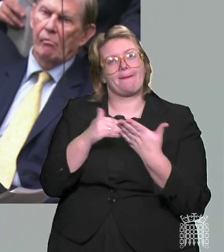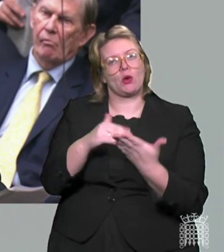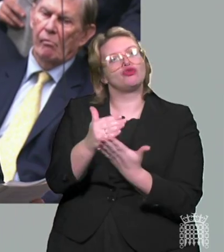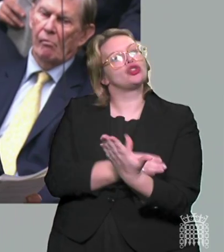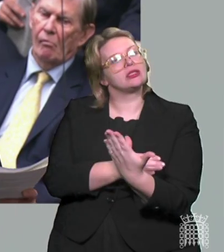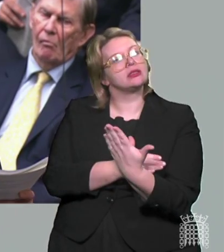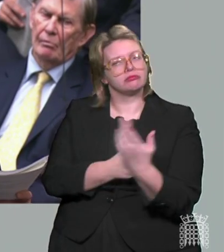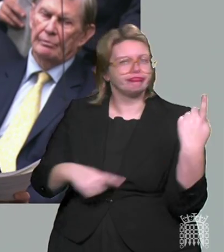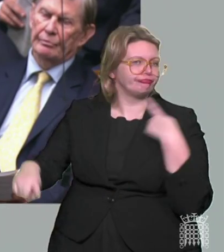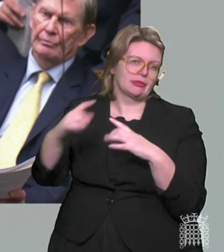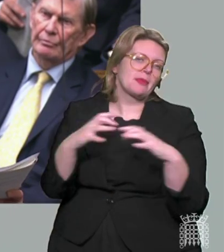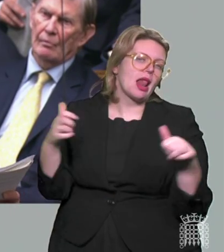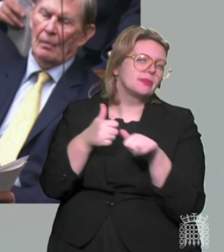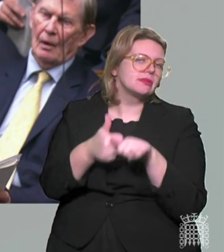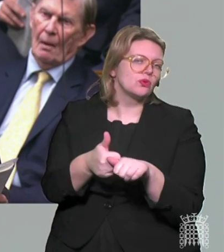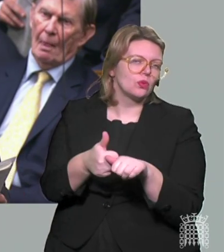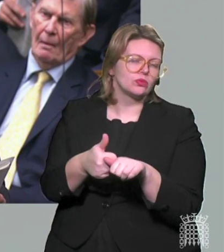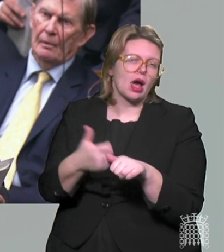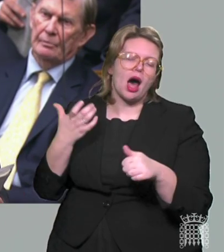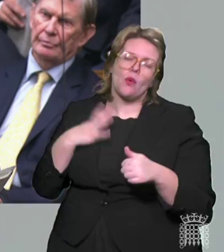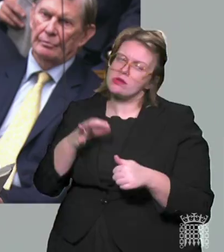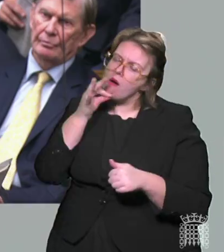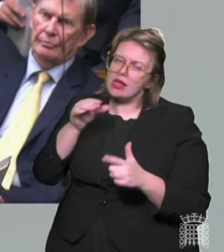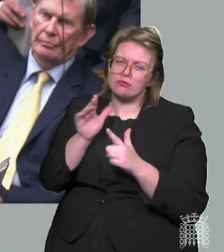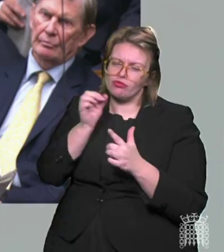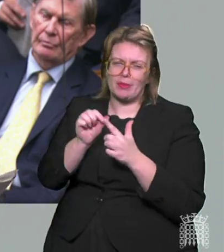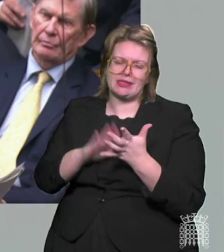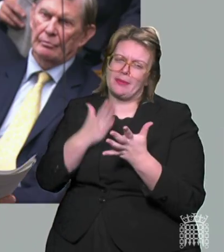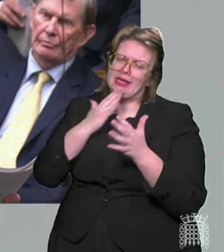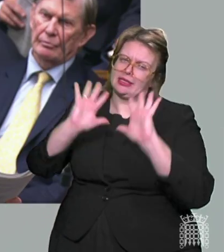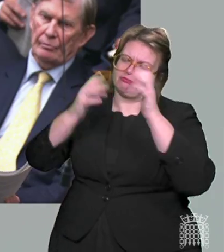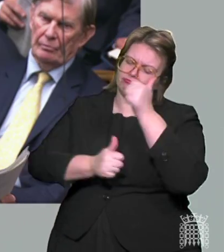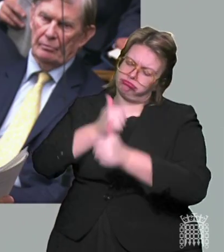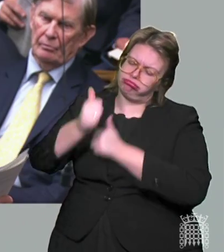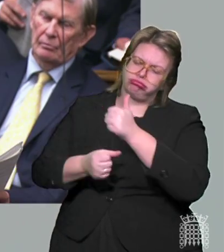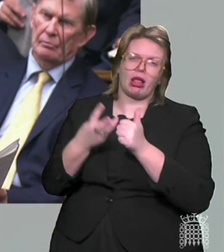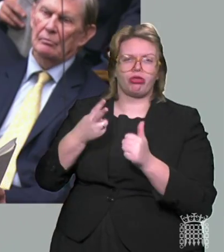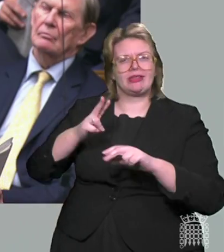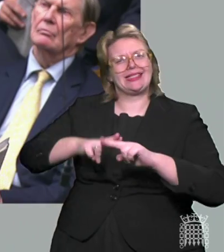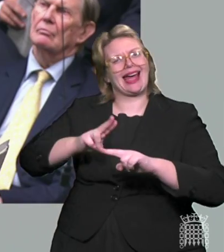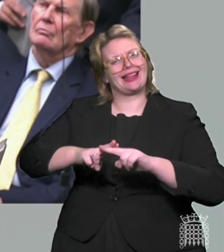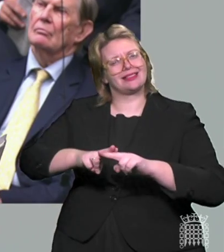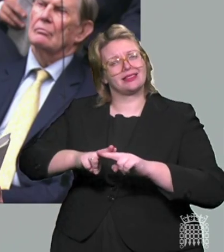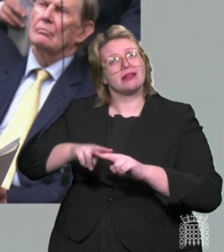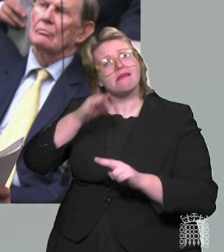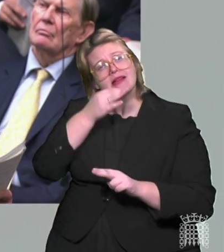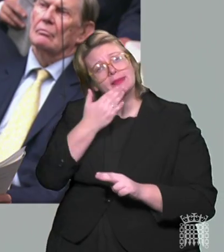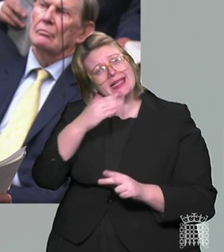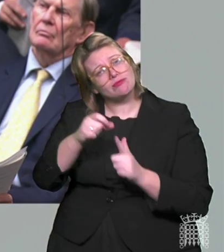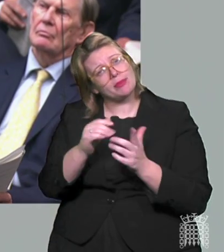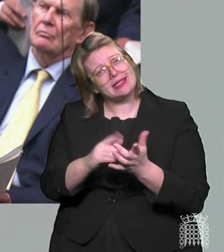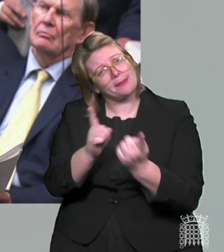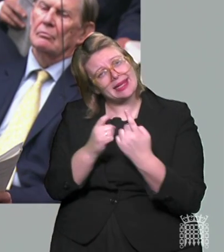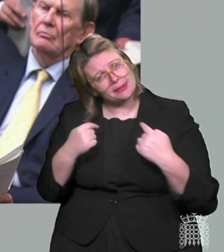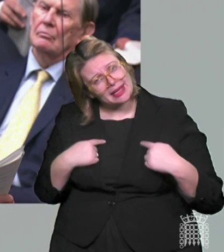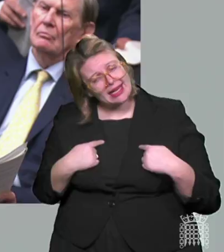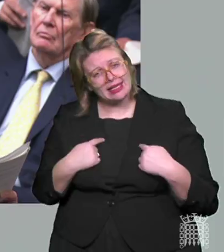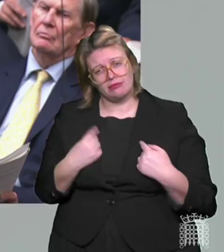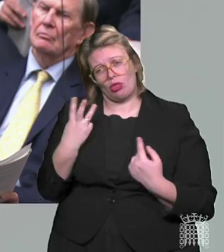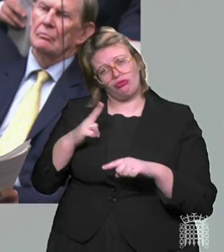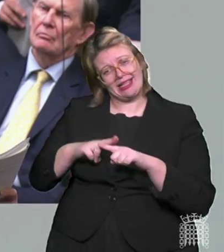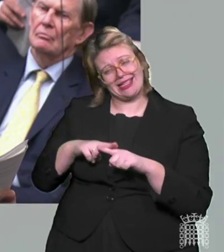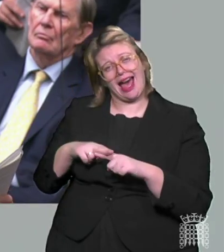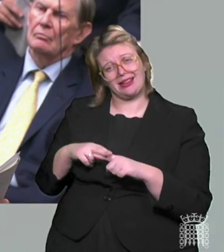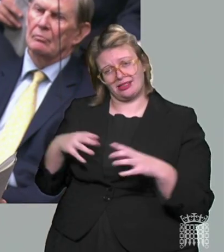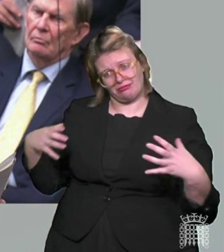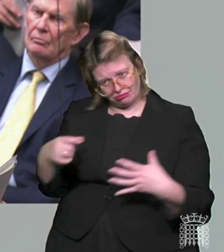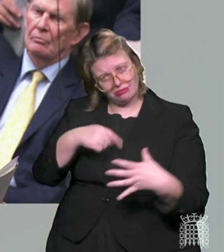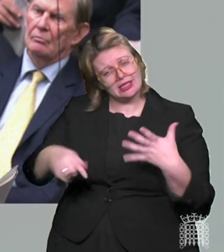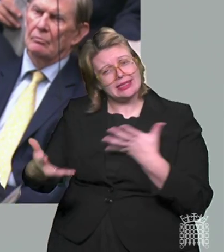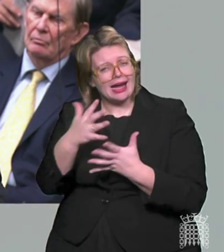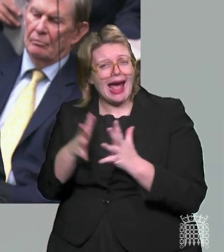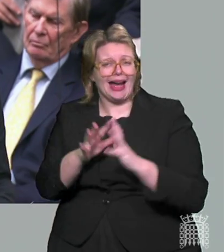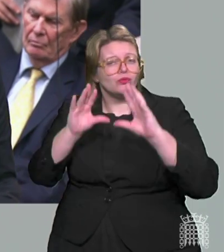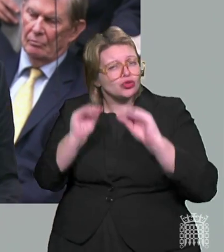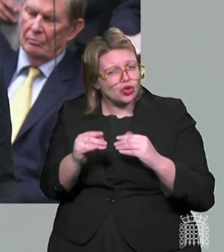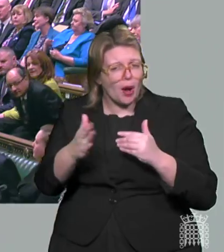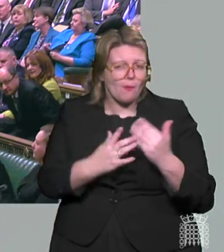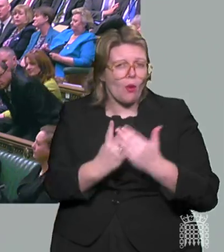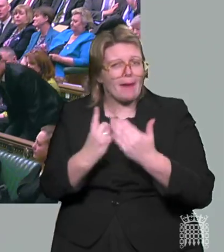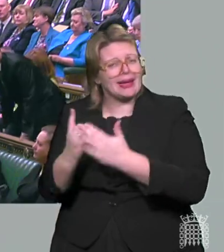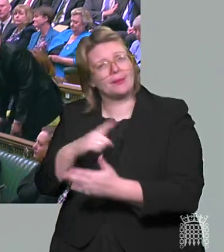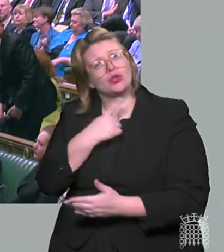Will the Prime Minister join me in paying tribute to the three dads and will he meet me and them to discuss suicide prevention and how we can save young lives in the future?